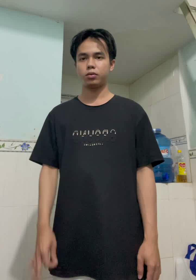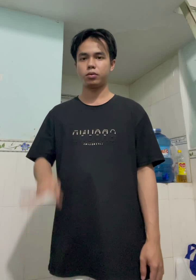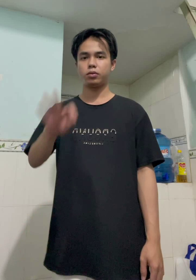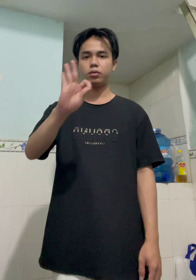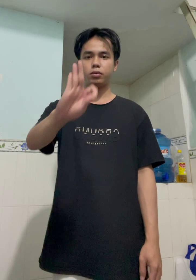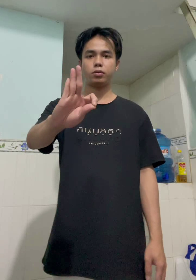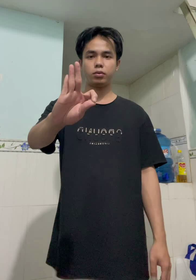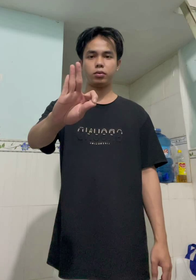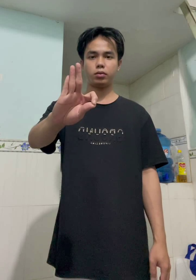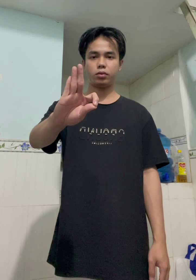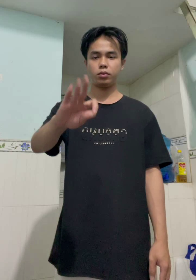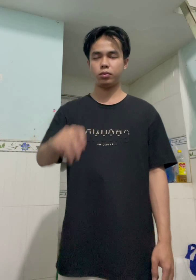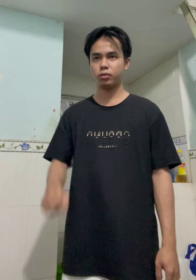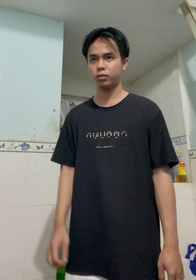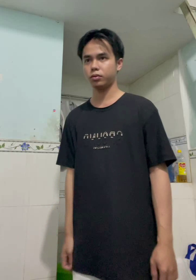t